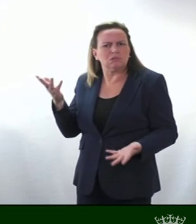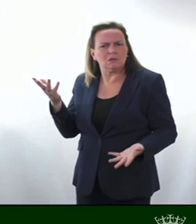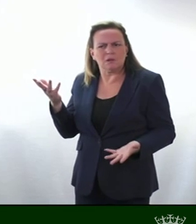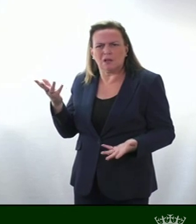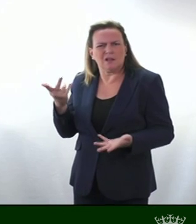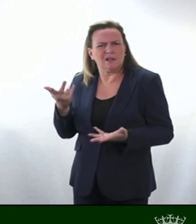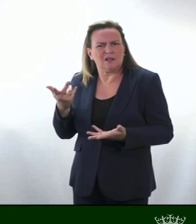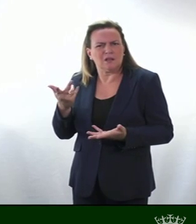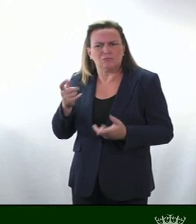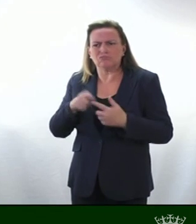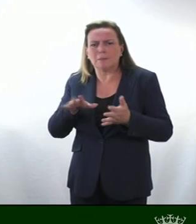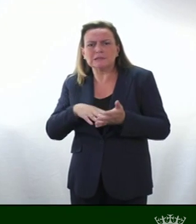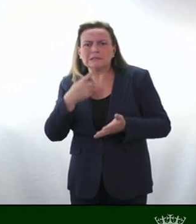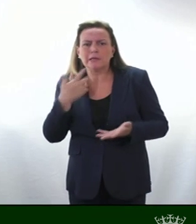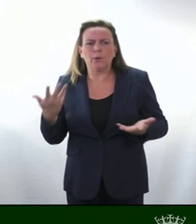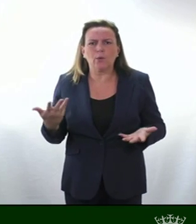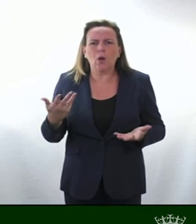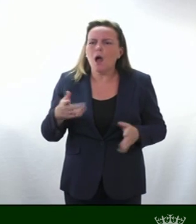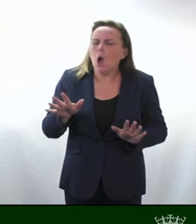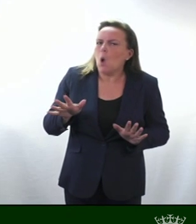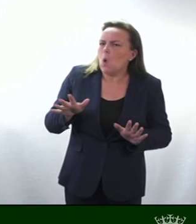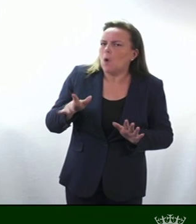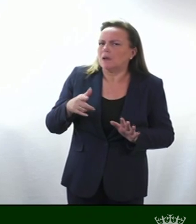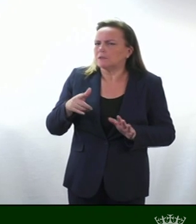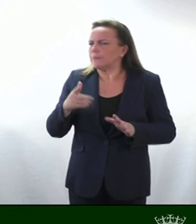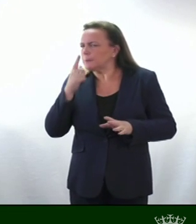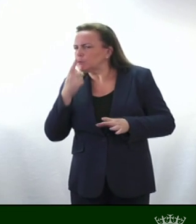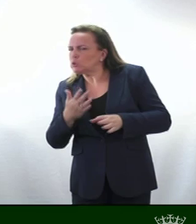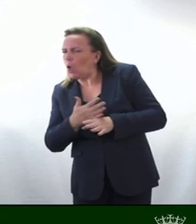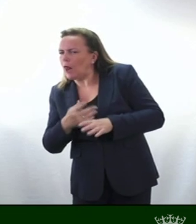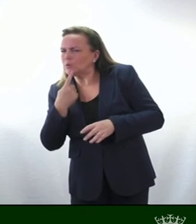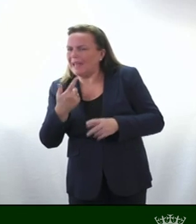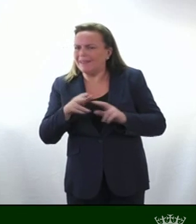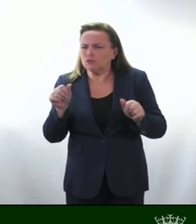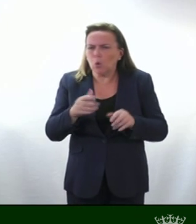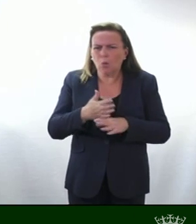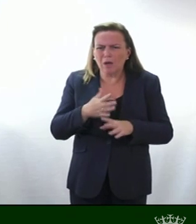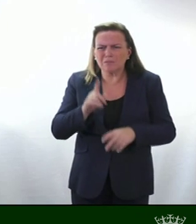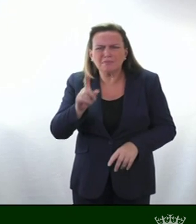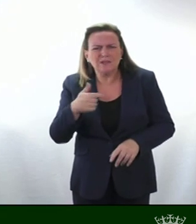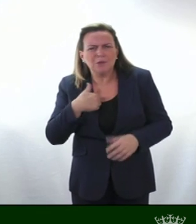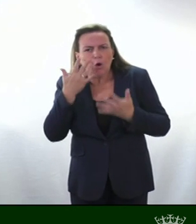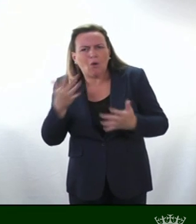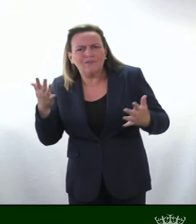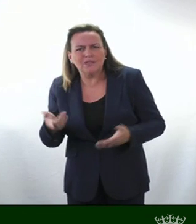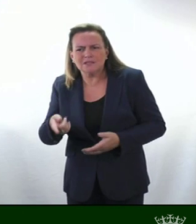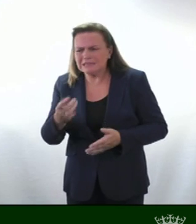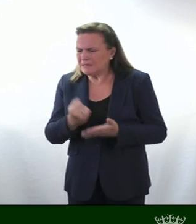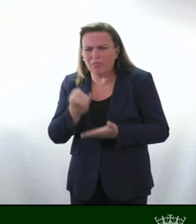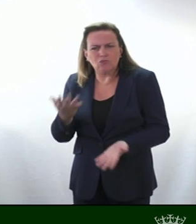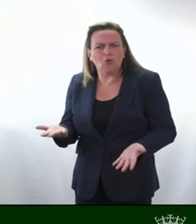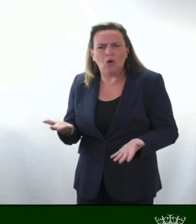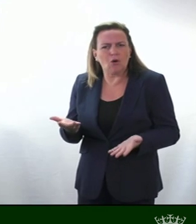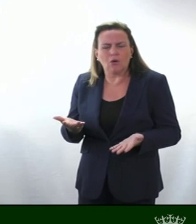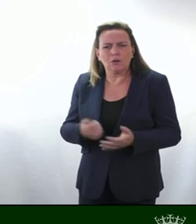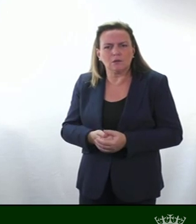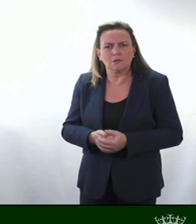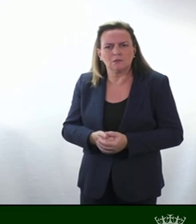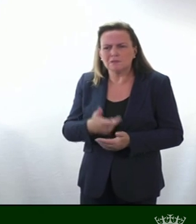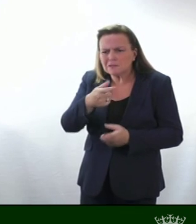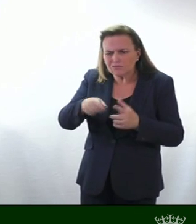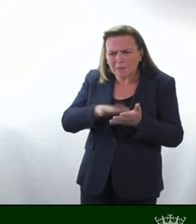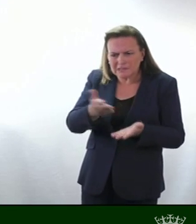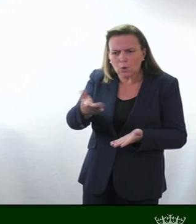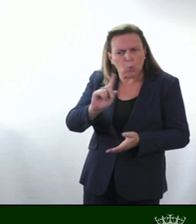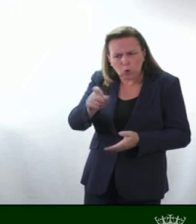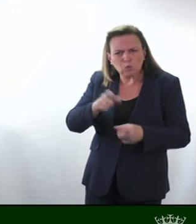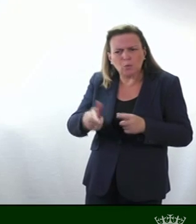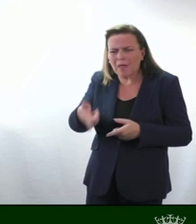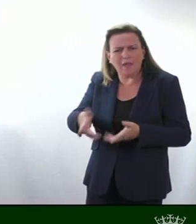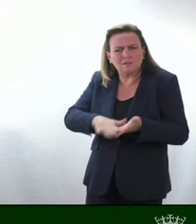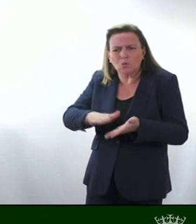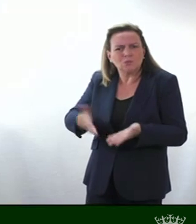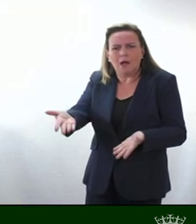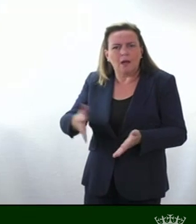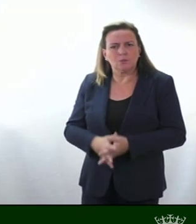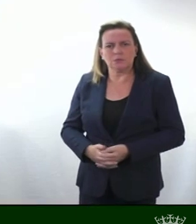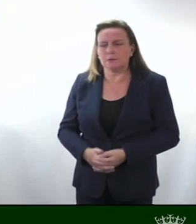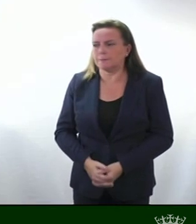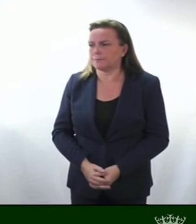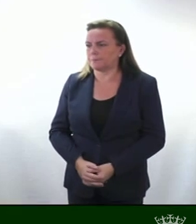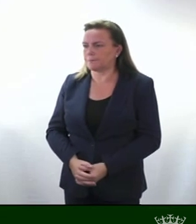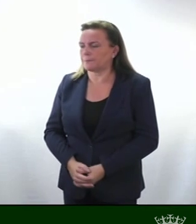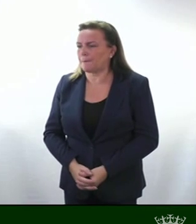Yet all the Prime Minister has to say is, “It’s too early to say if restrictions are working.” But it is obvious that something has gone wrong here, so what is he going to do about it?